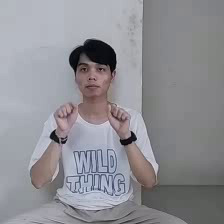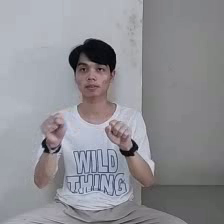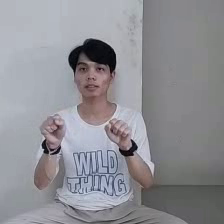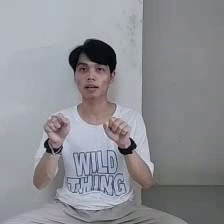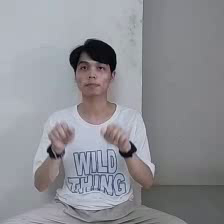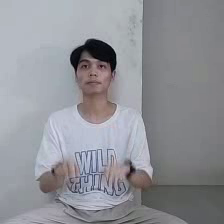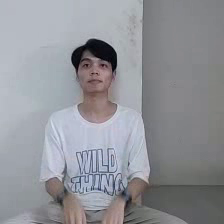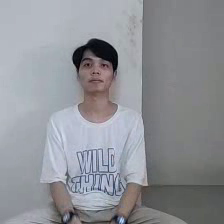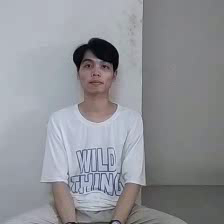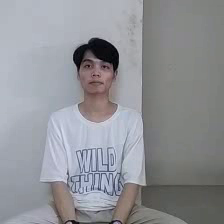Thăm